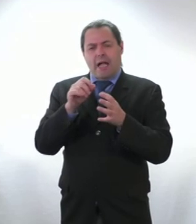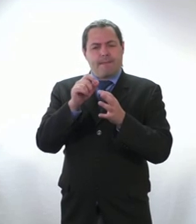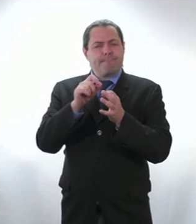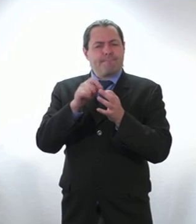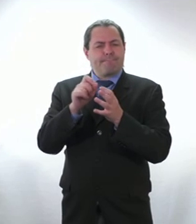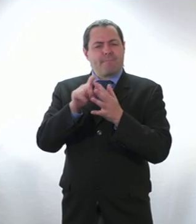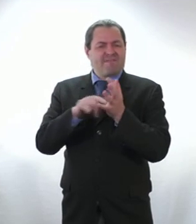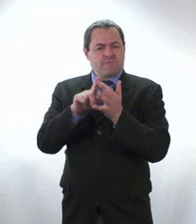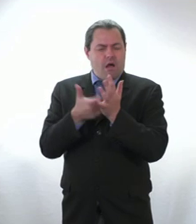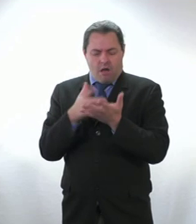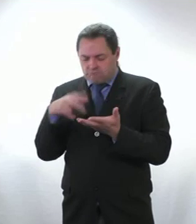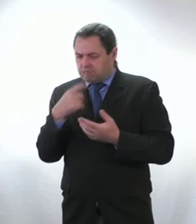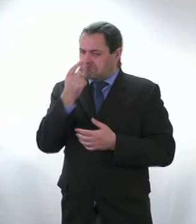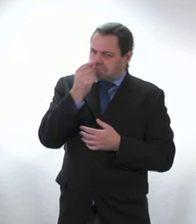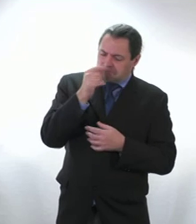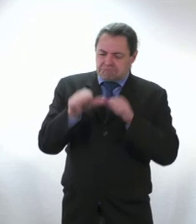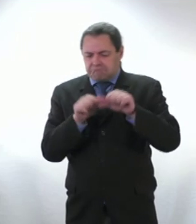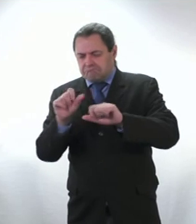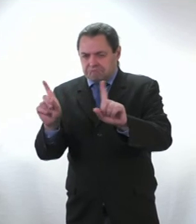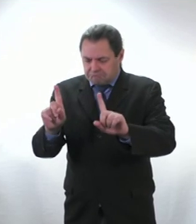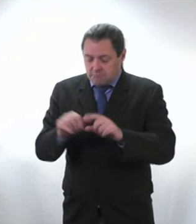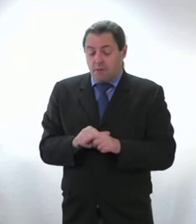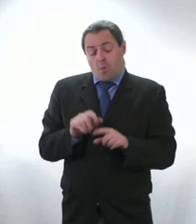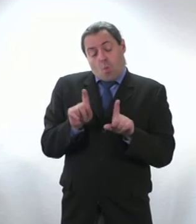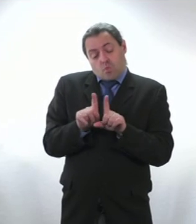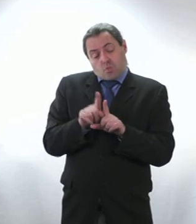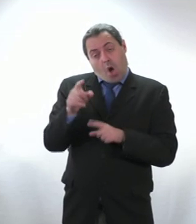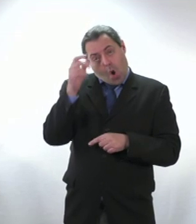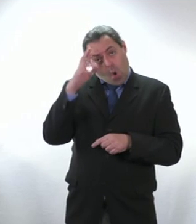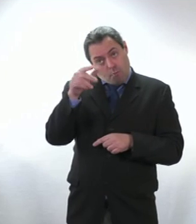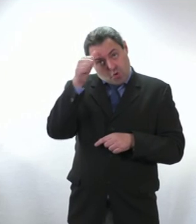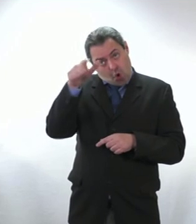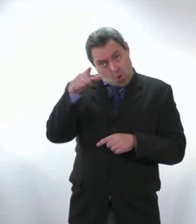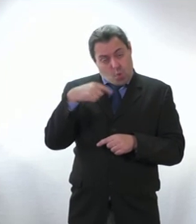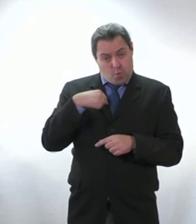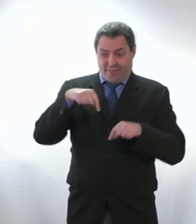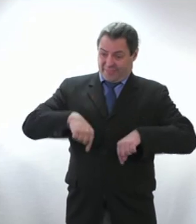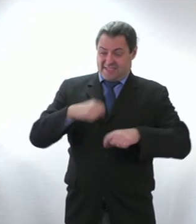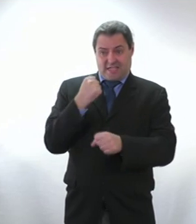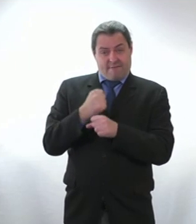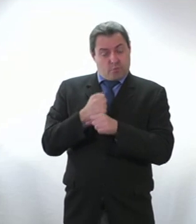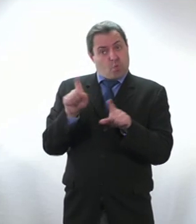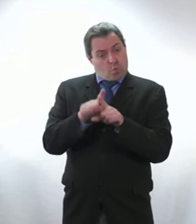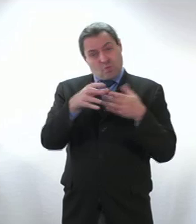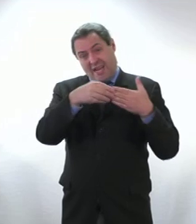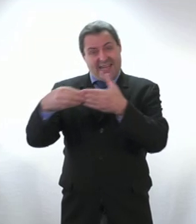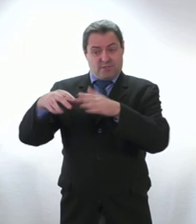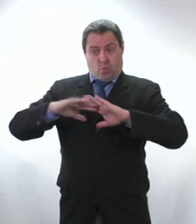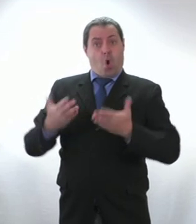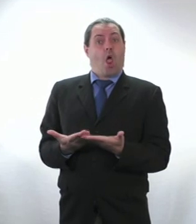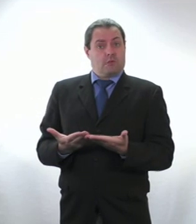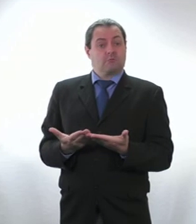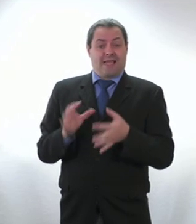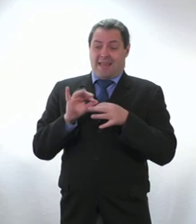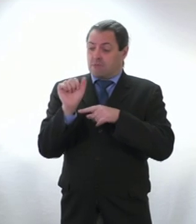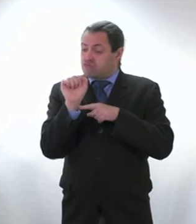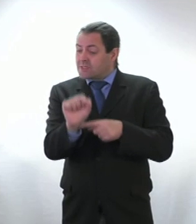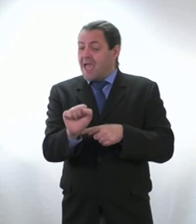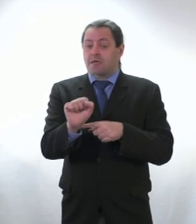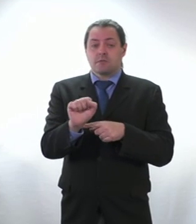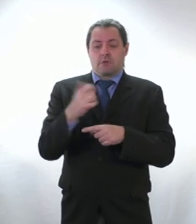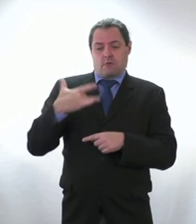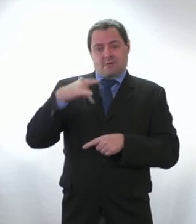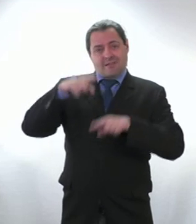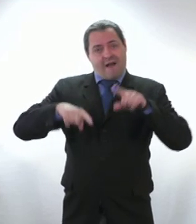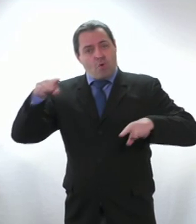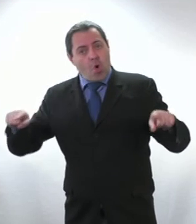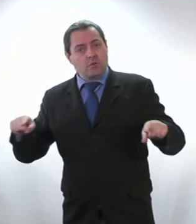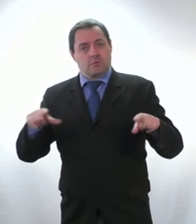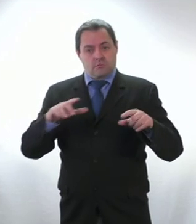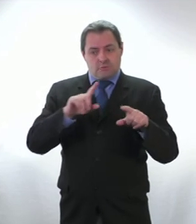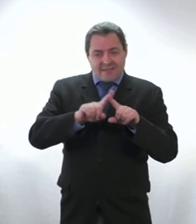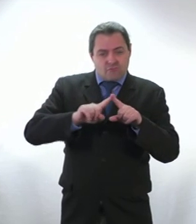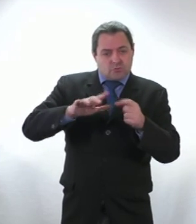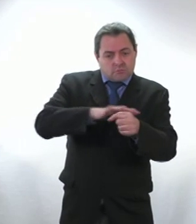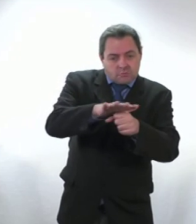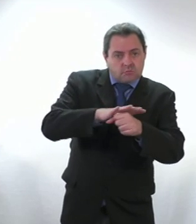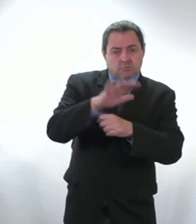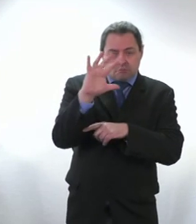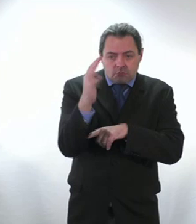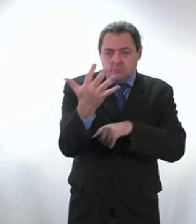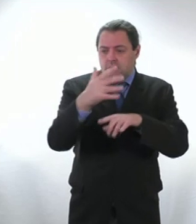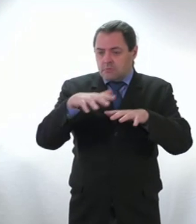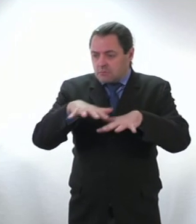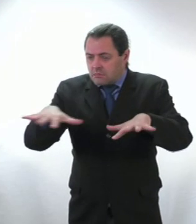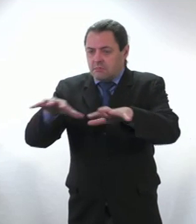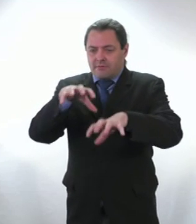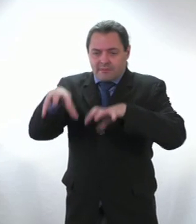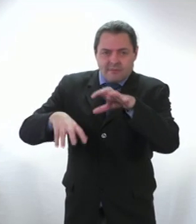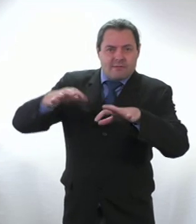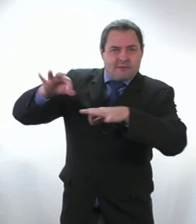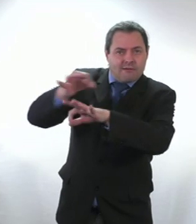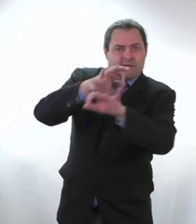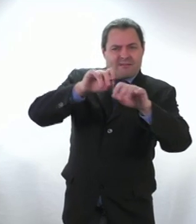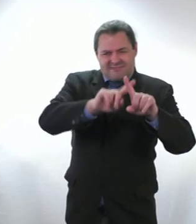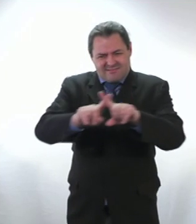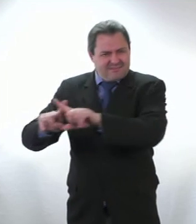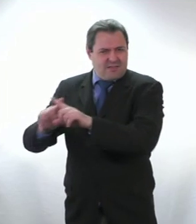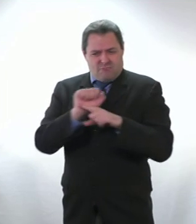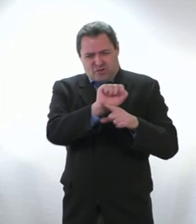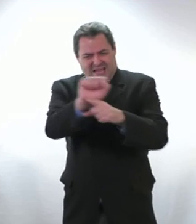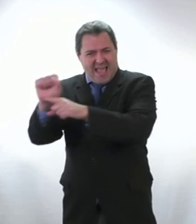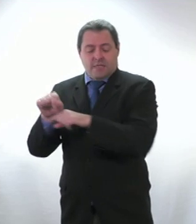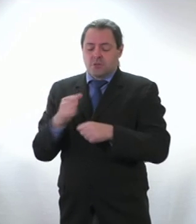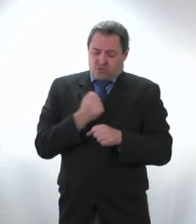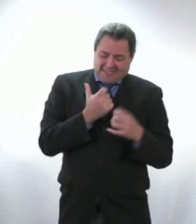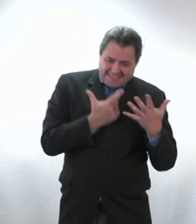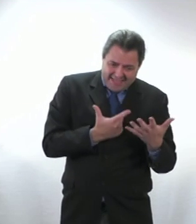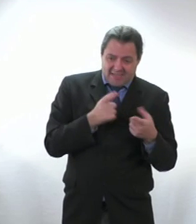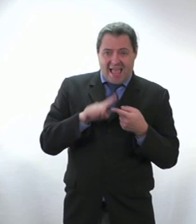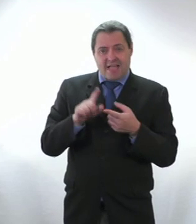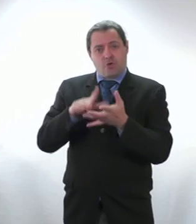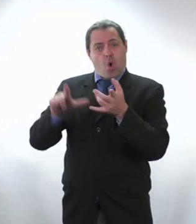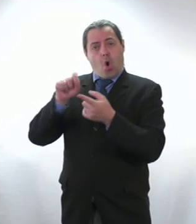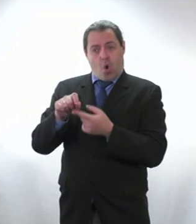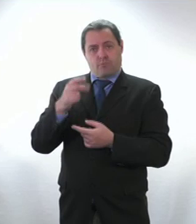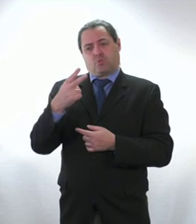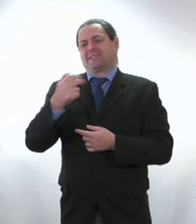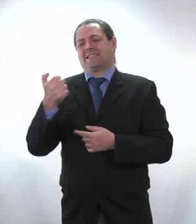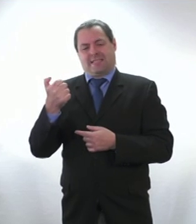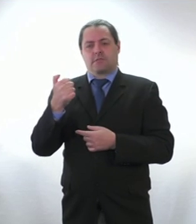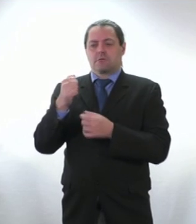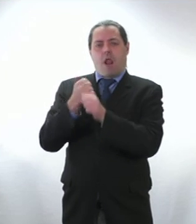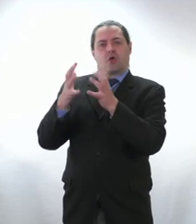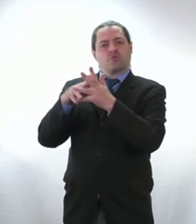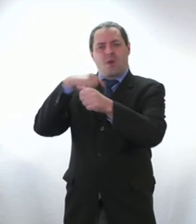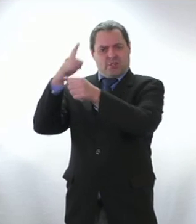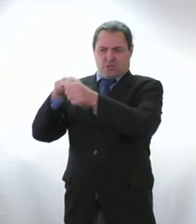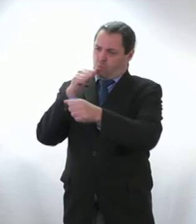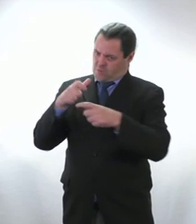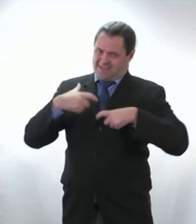I hope my right hon. Friend will acknowledge—I hope she knows—that the Government are also leading the way globally in protecting biodiversity, habitats and species, and that is what we will be doing at the G7, and in the run-up to COP26 in Glasgow next year.